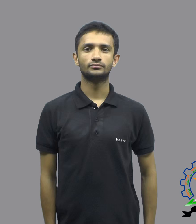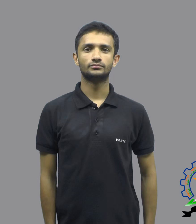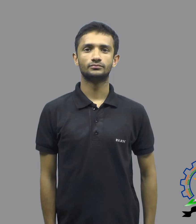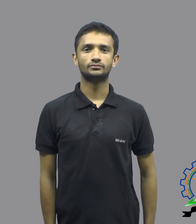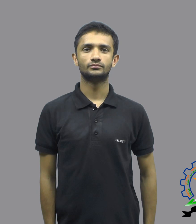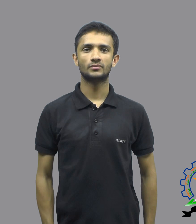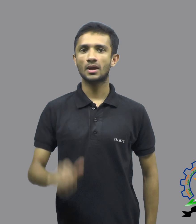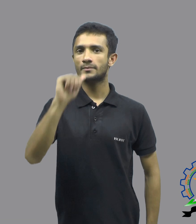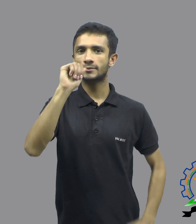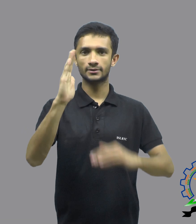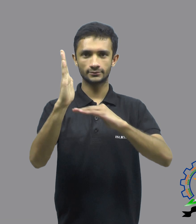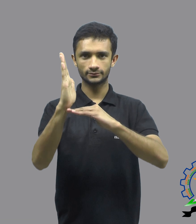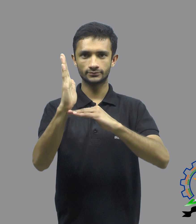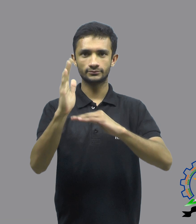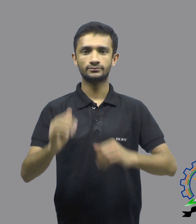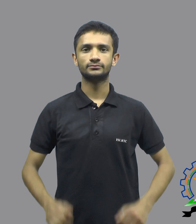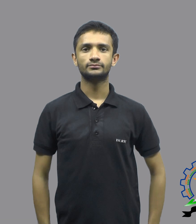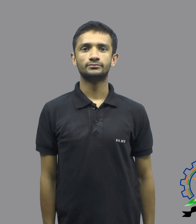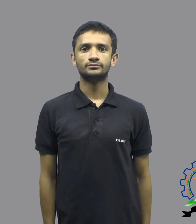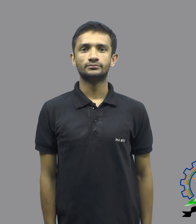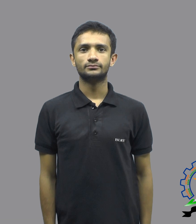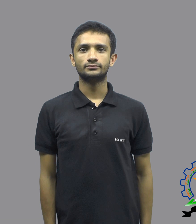Glass